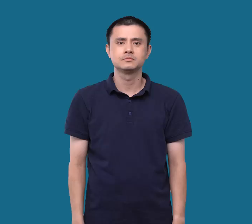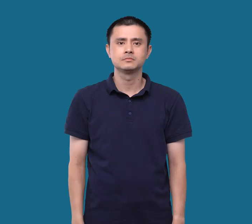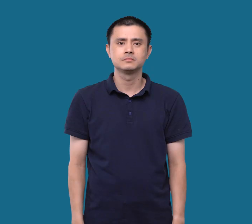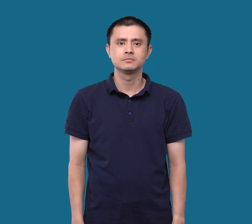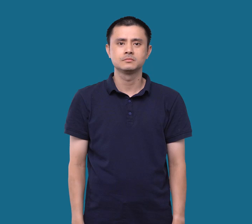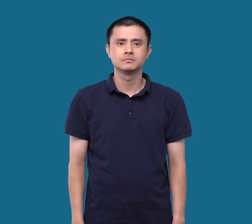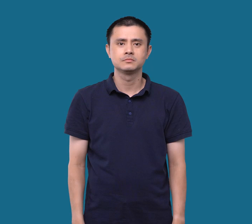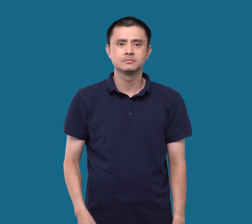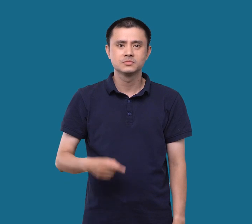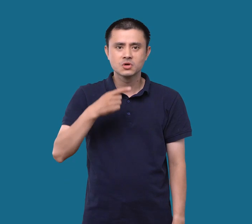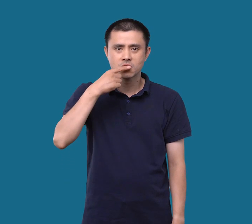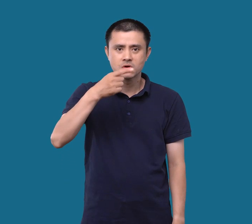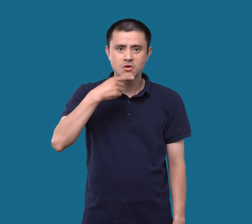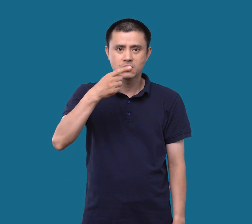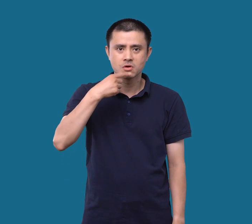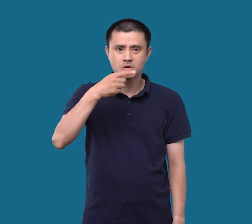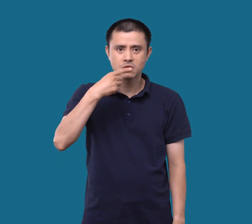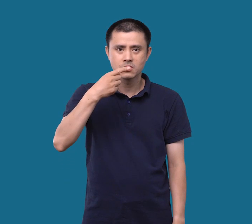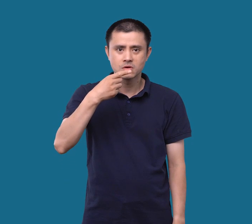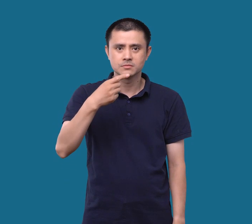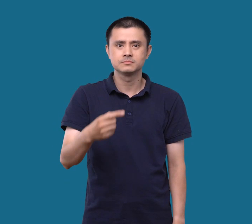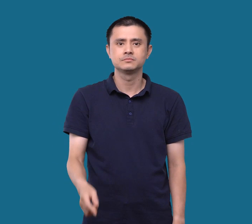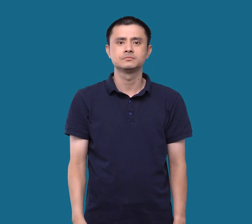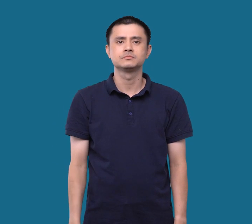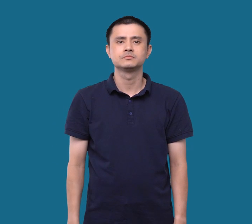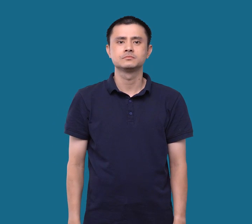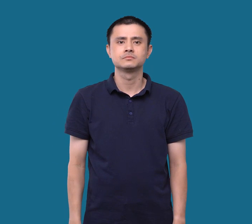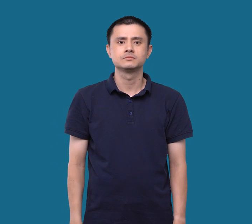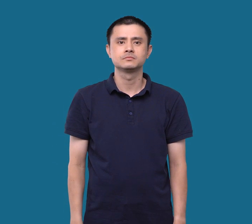lời nói